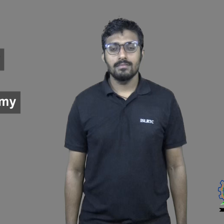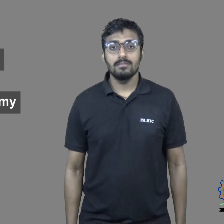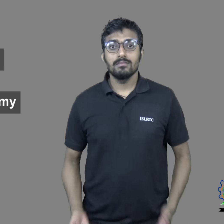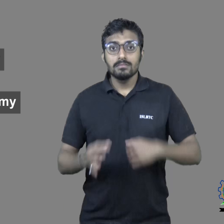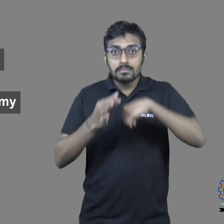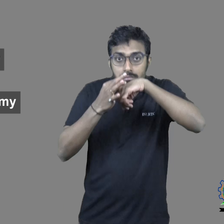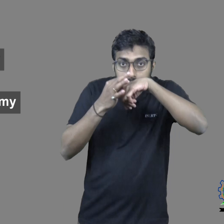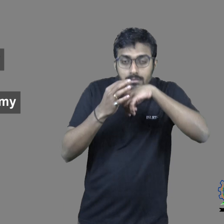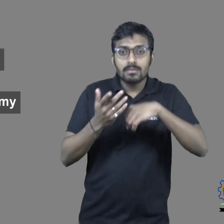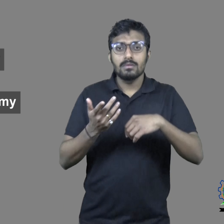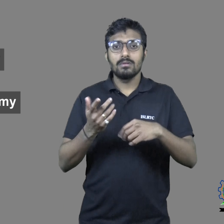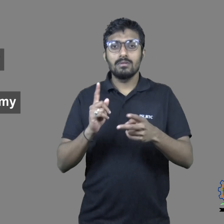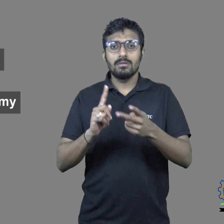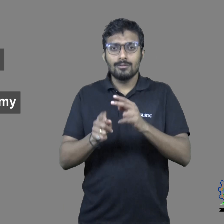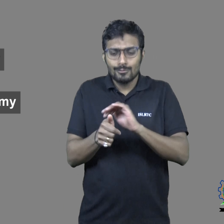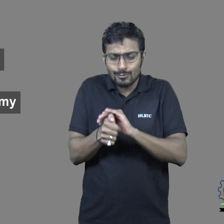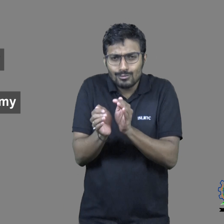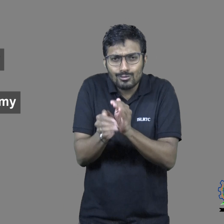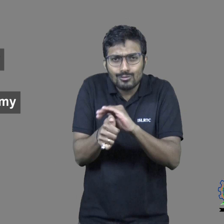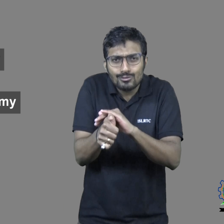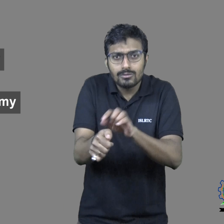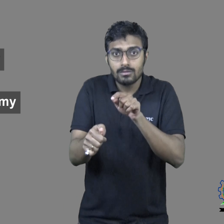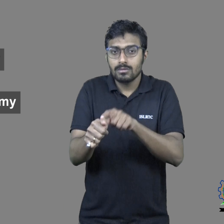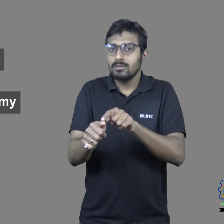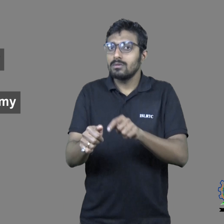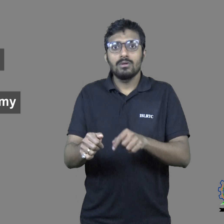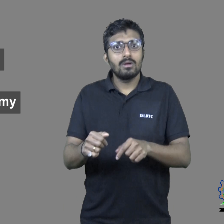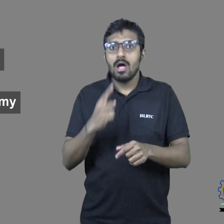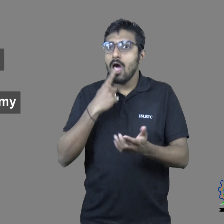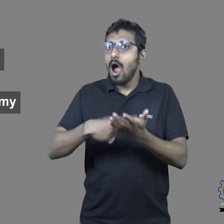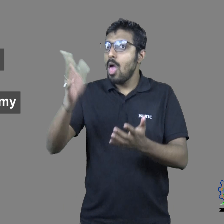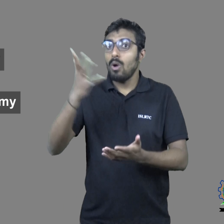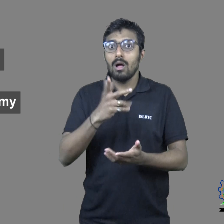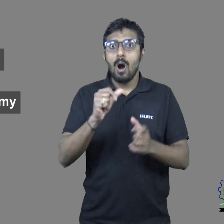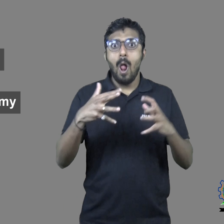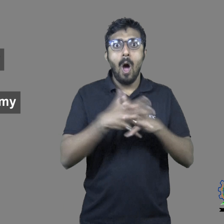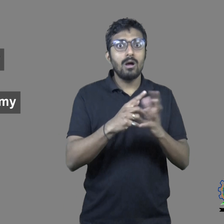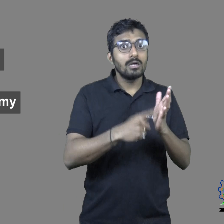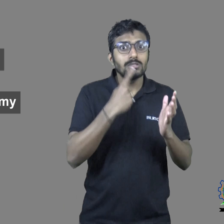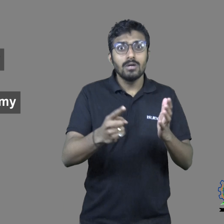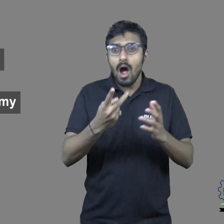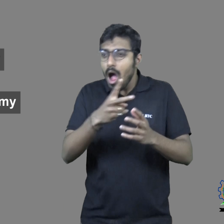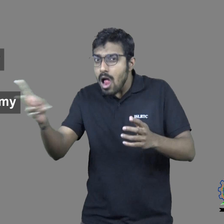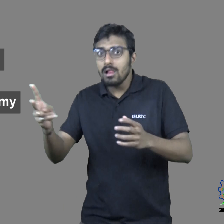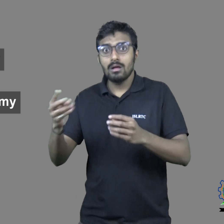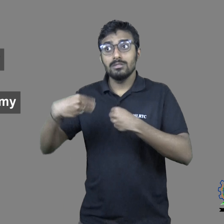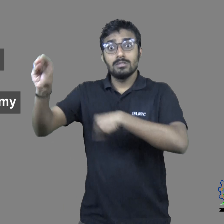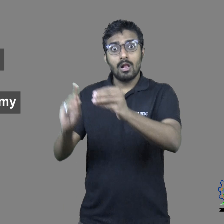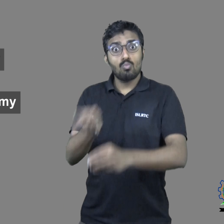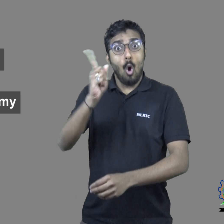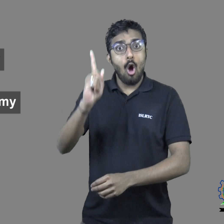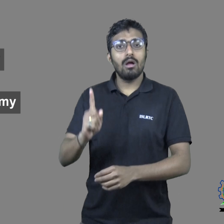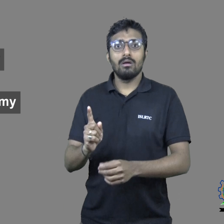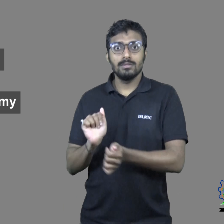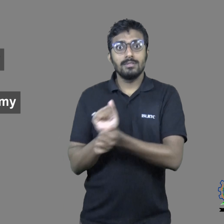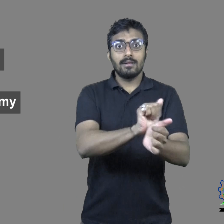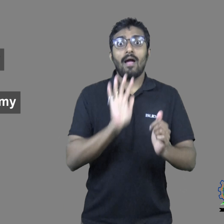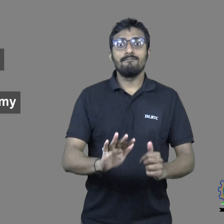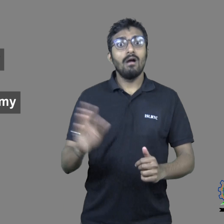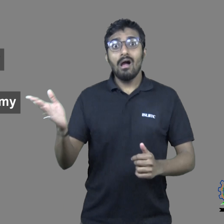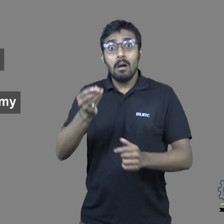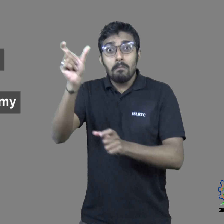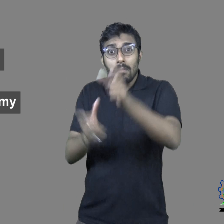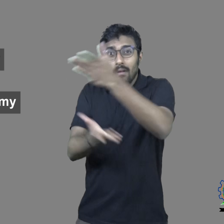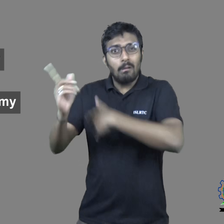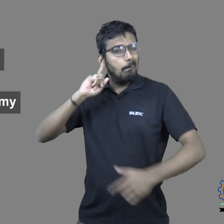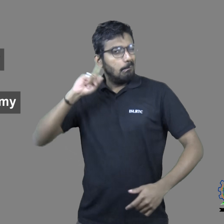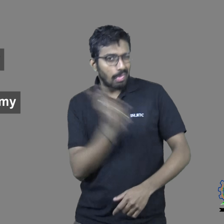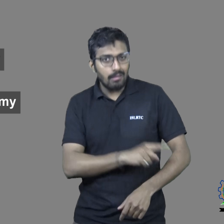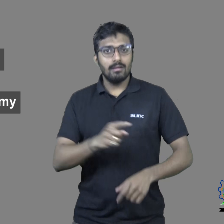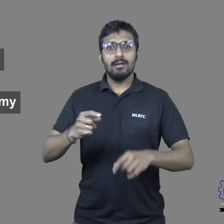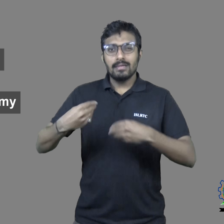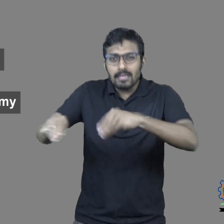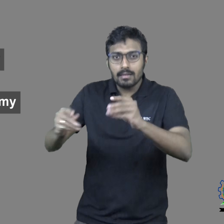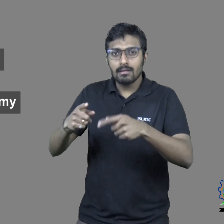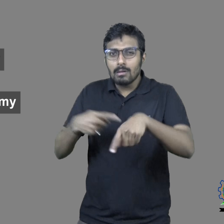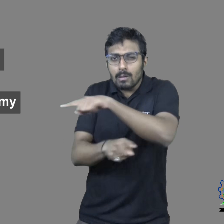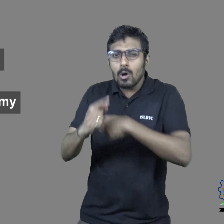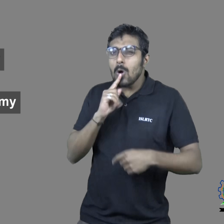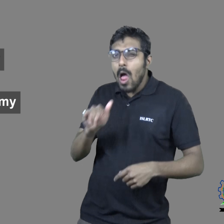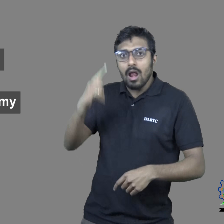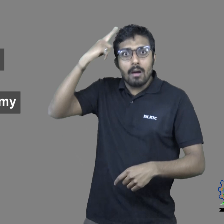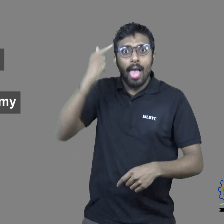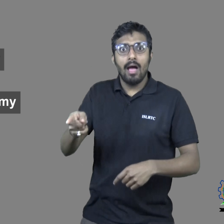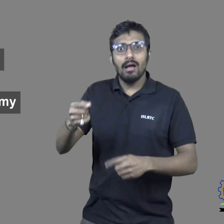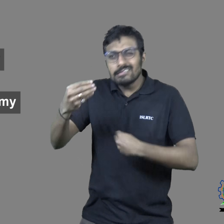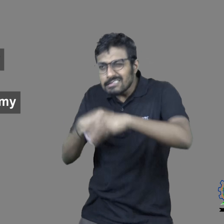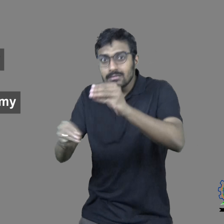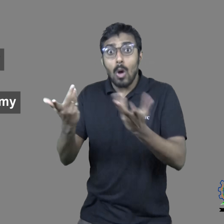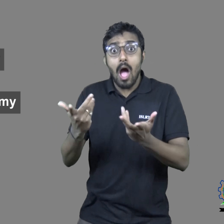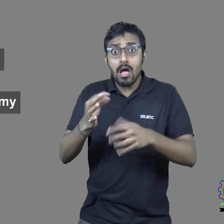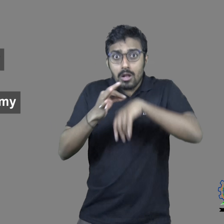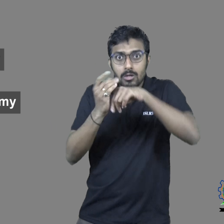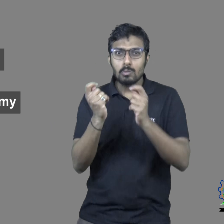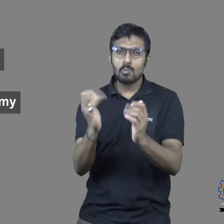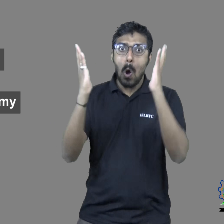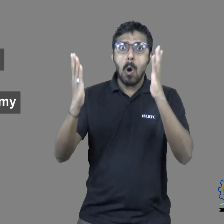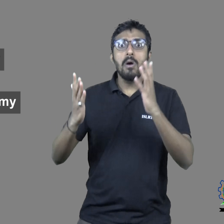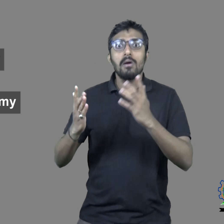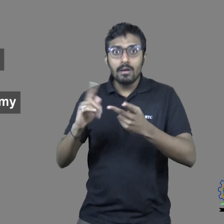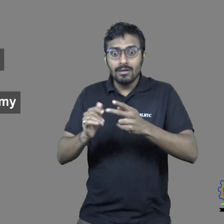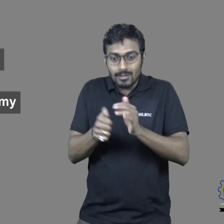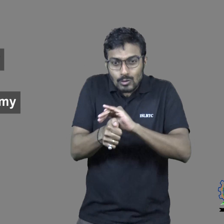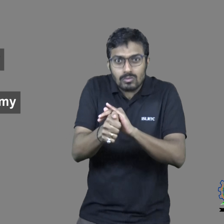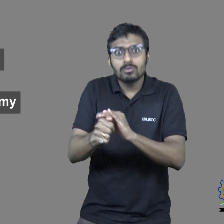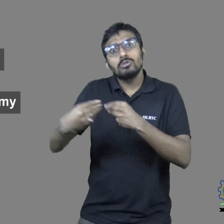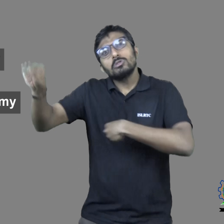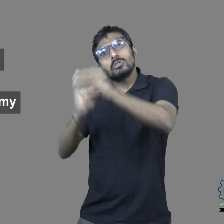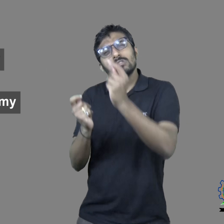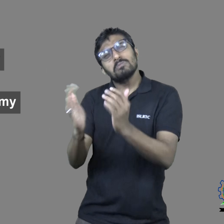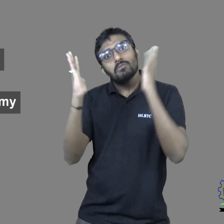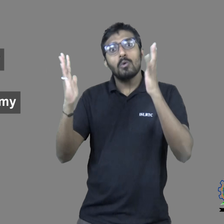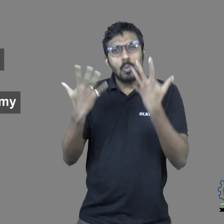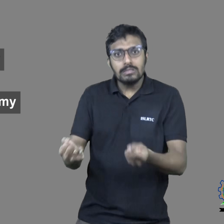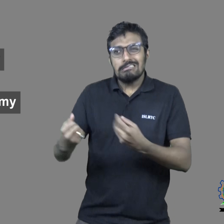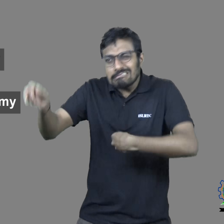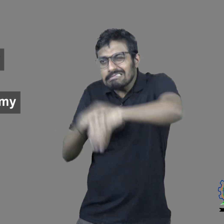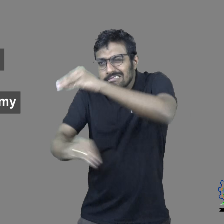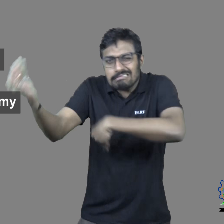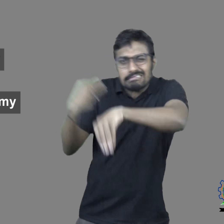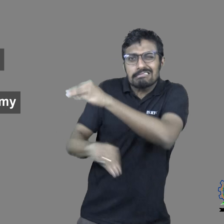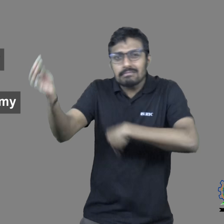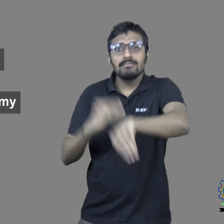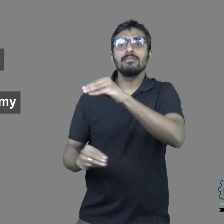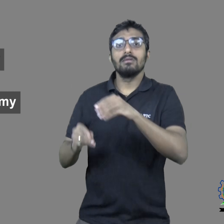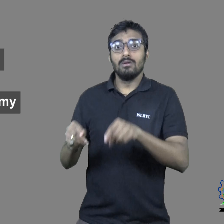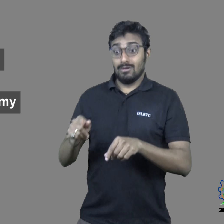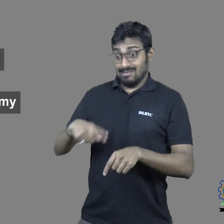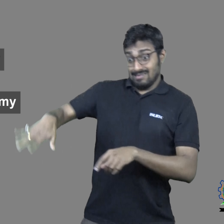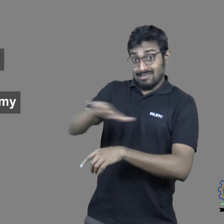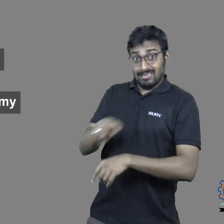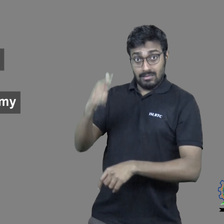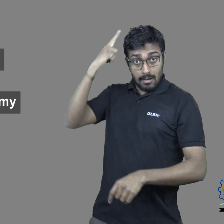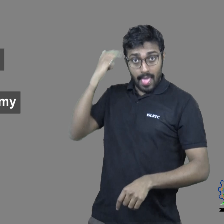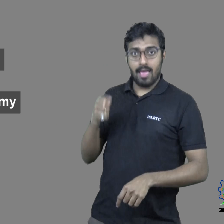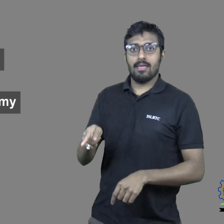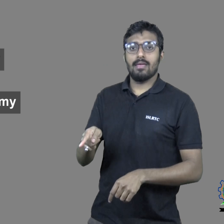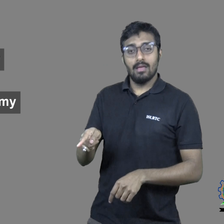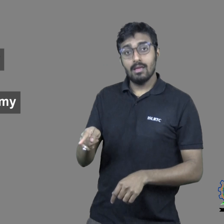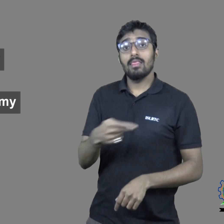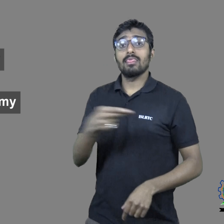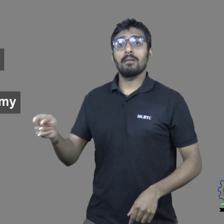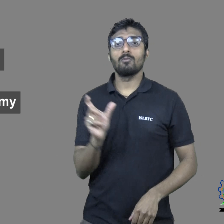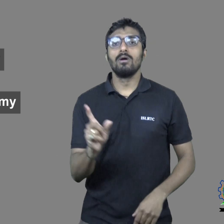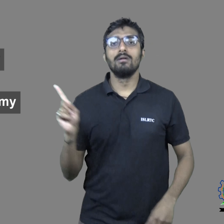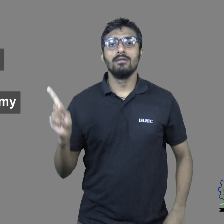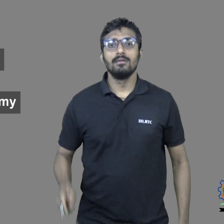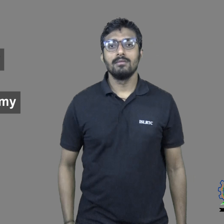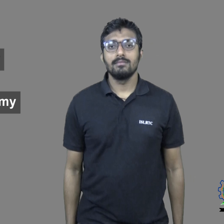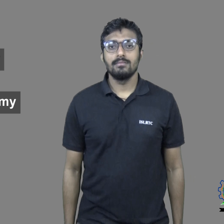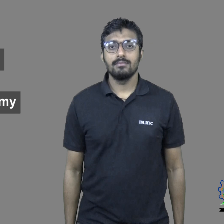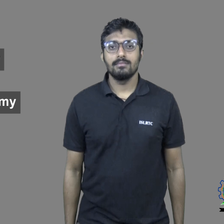Black Market or Shadow Economy or Underground Economy